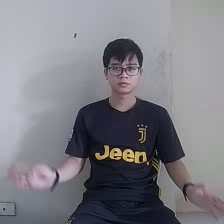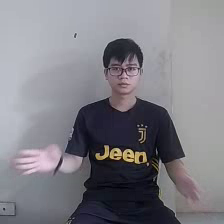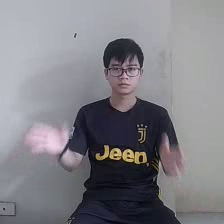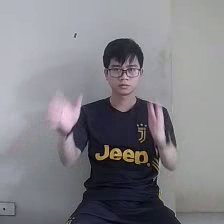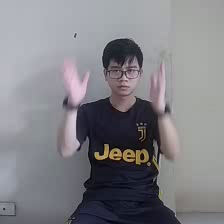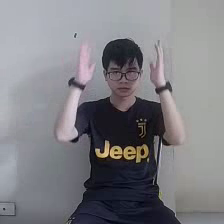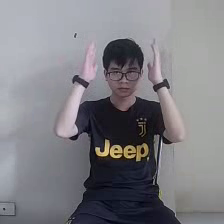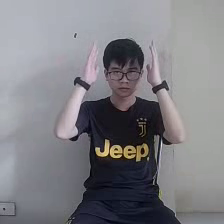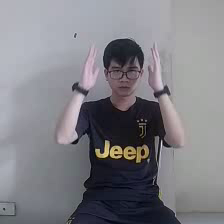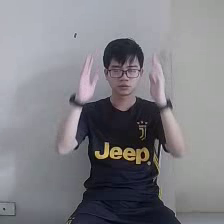Chạy